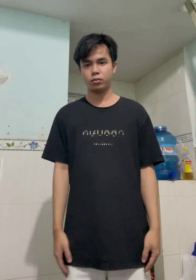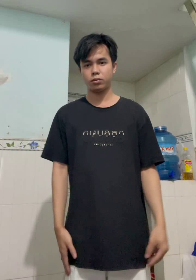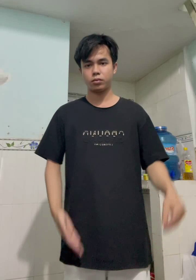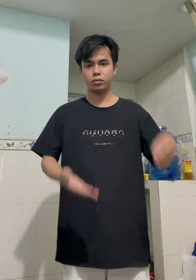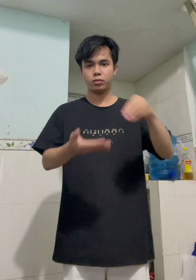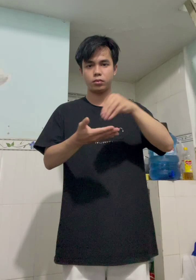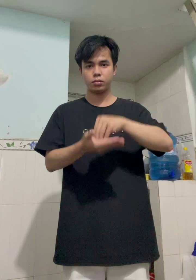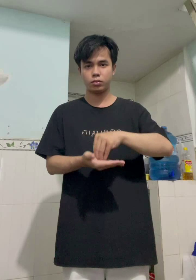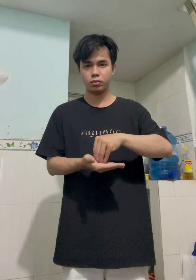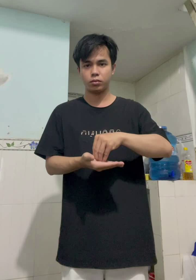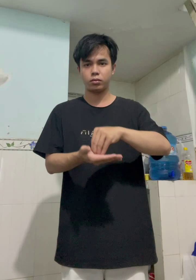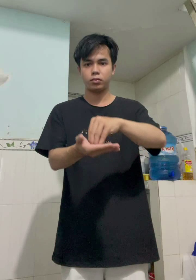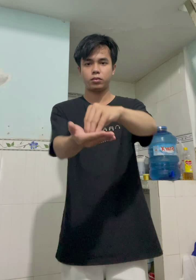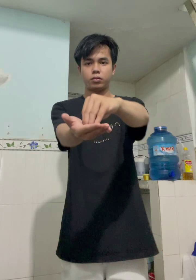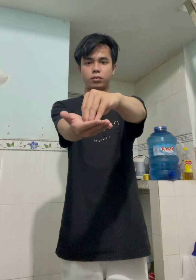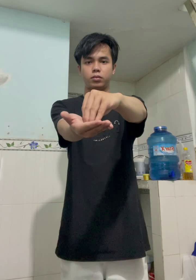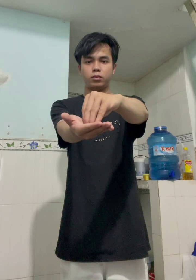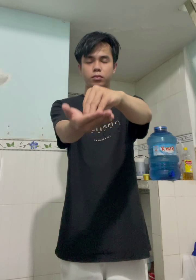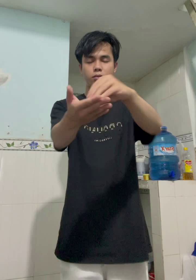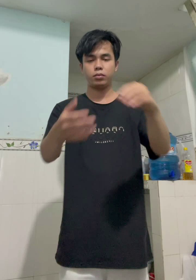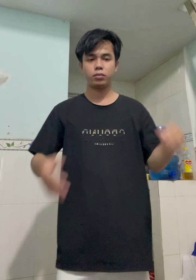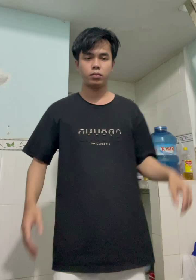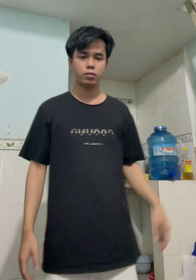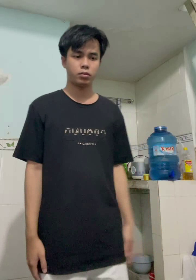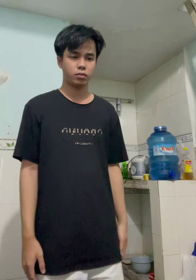san pham